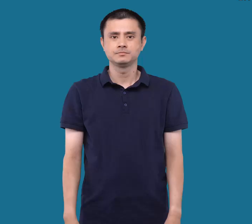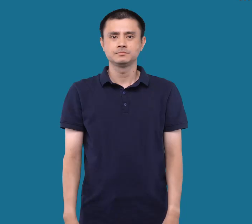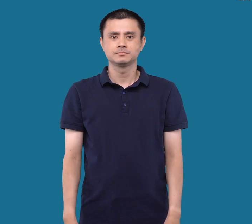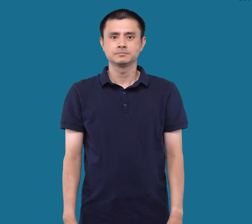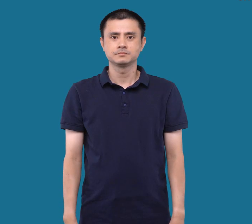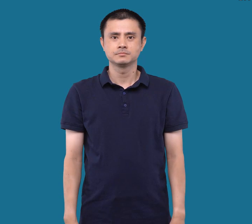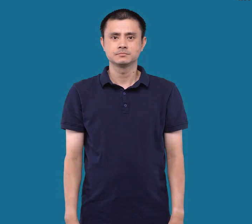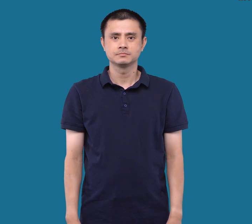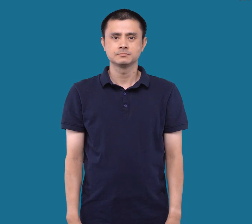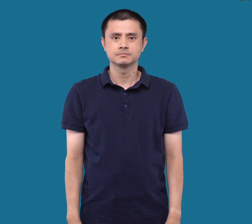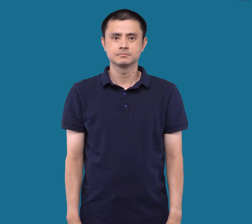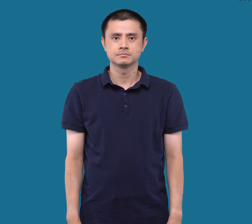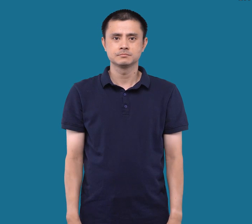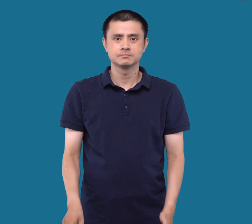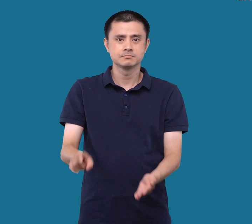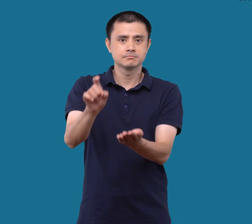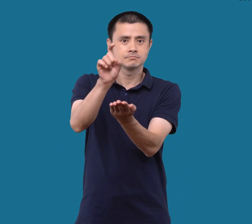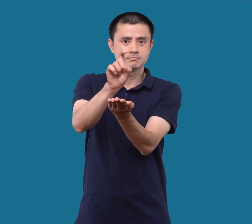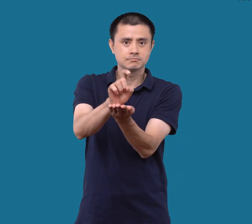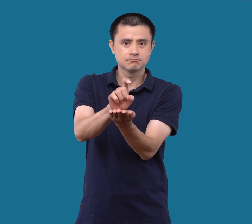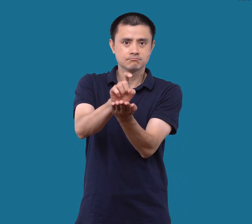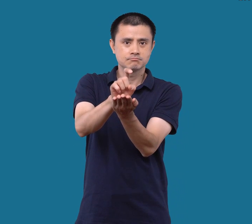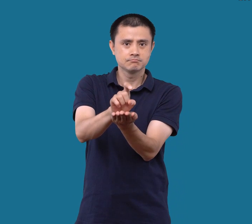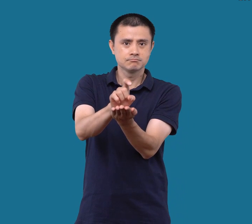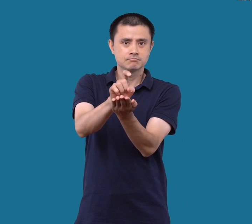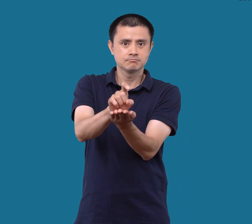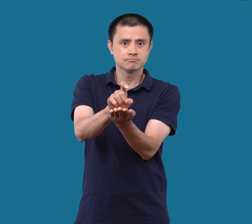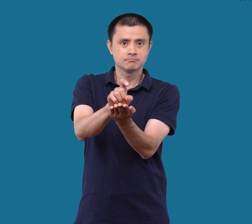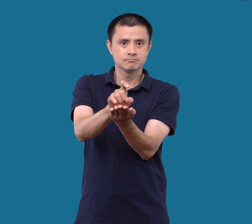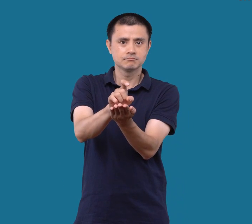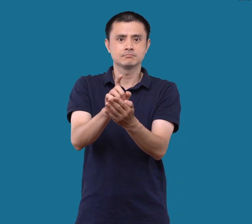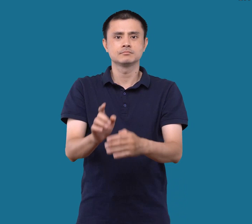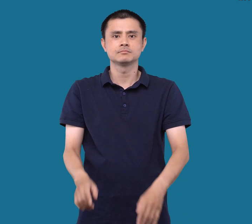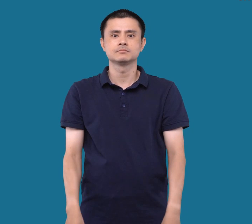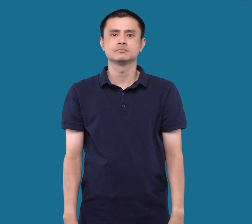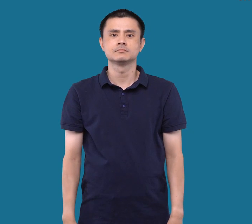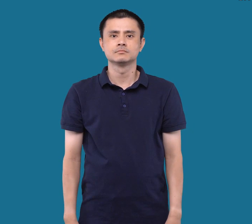chợ nổi Cái Răng